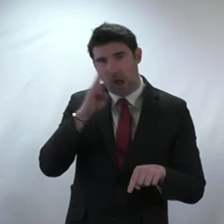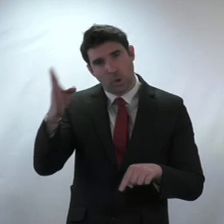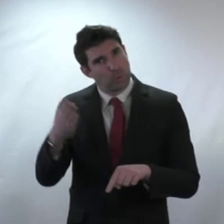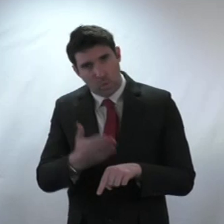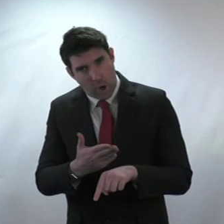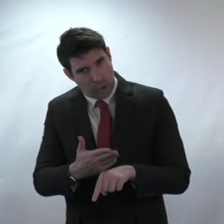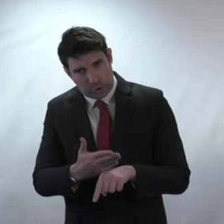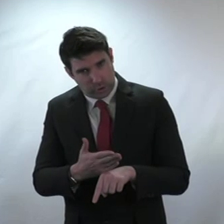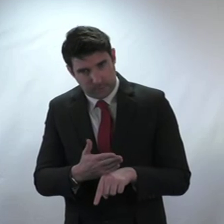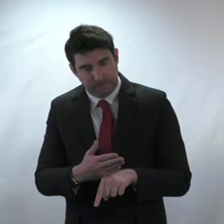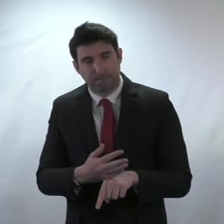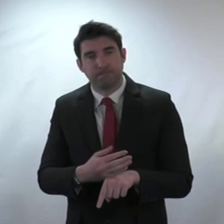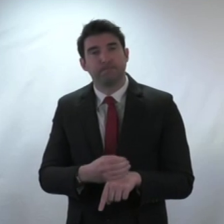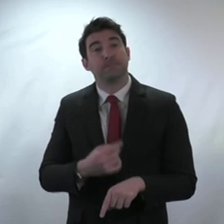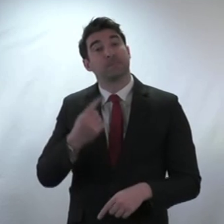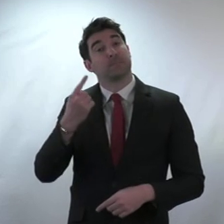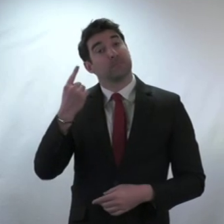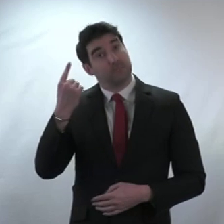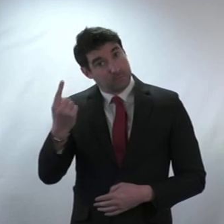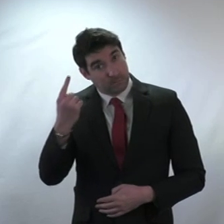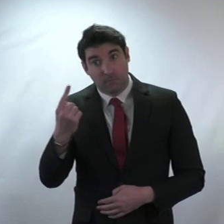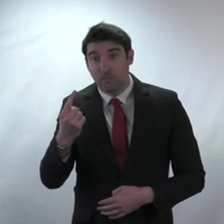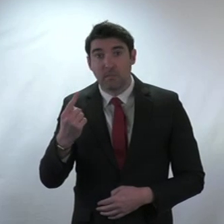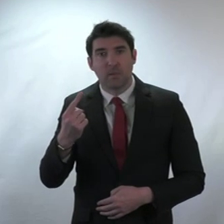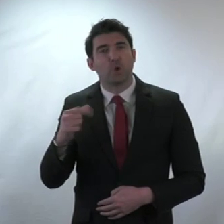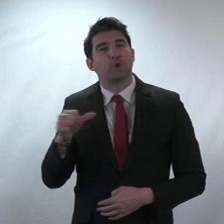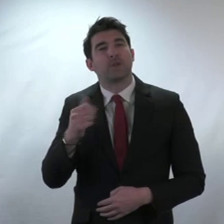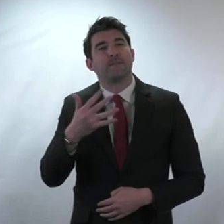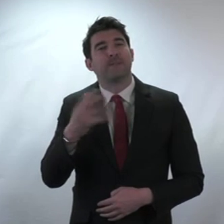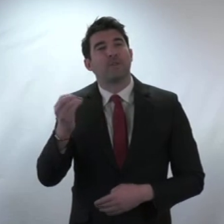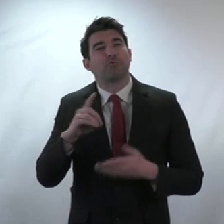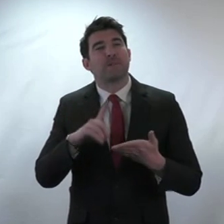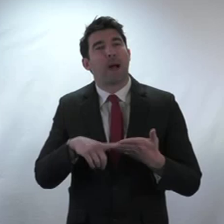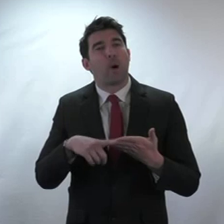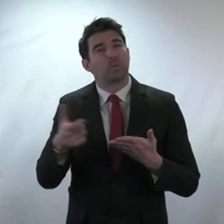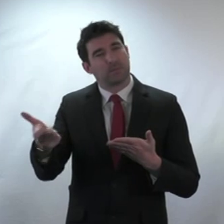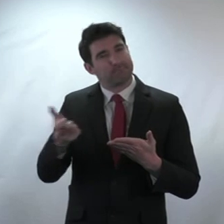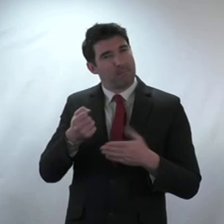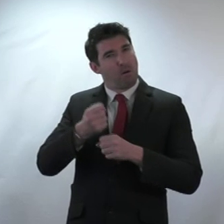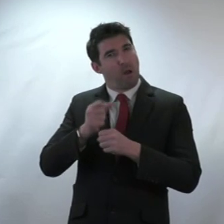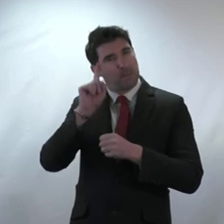The Library has confirmed that parents may need to use annual or unpaid leave in such circumstances.